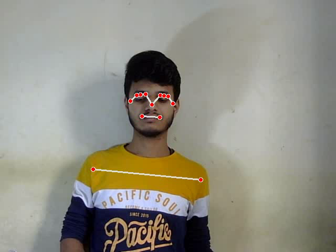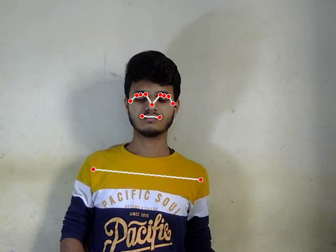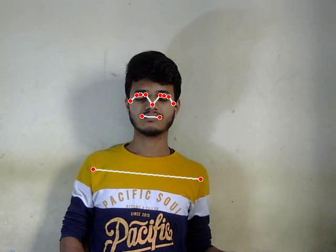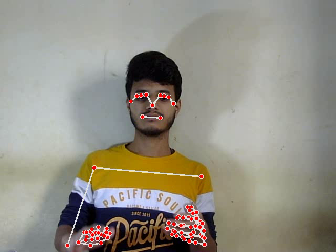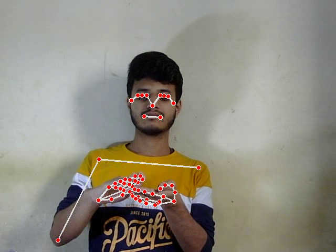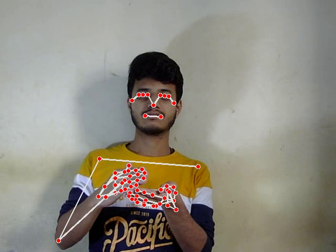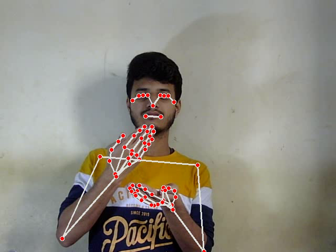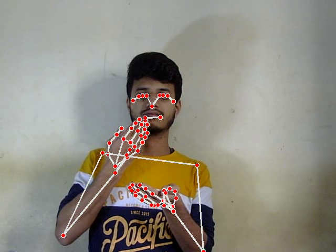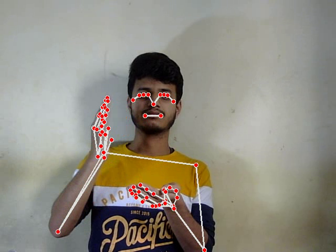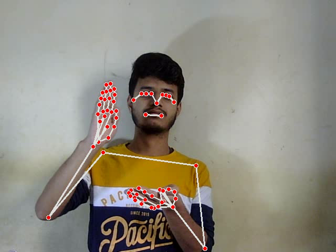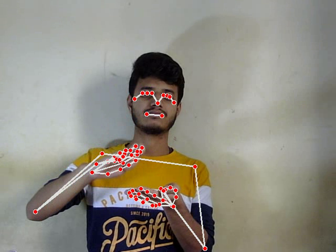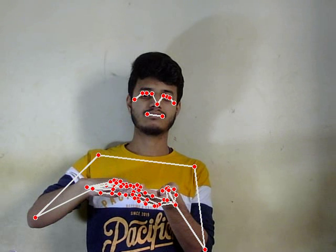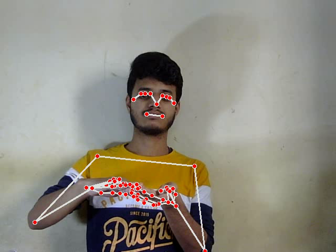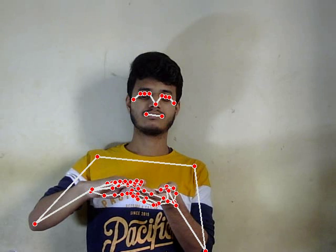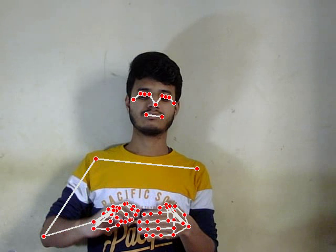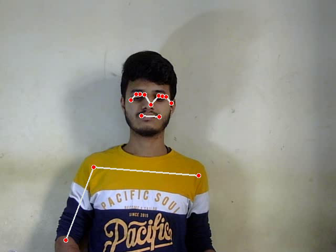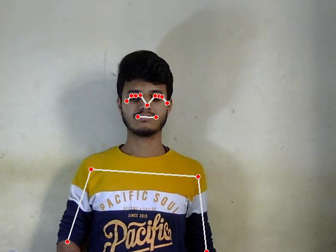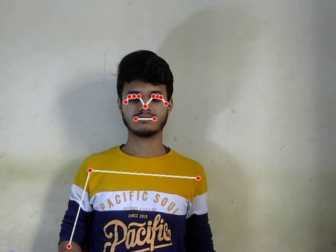bad